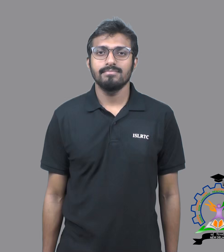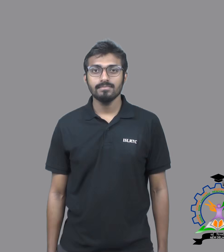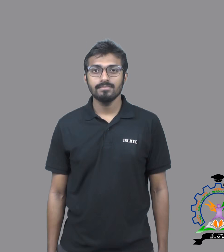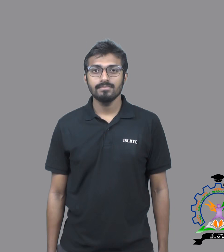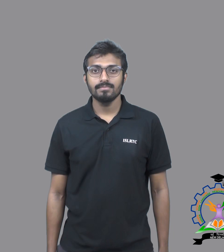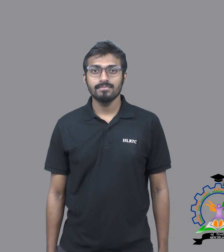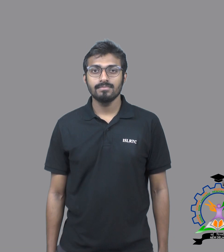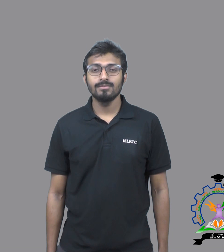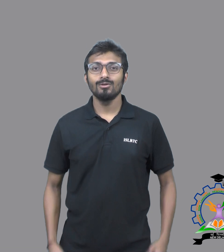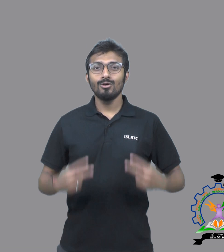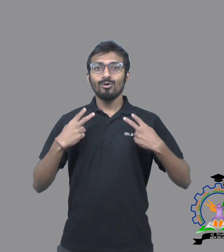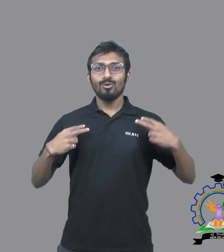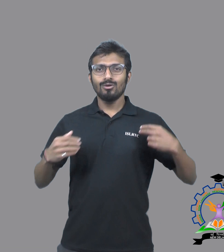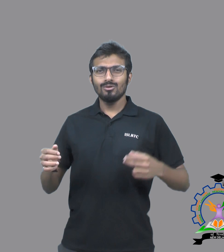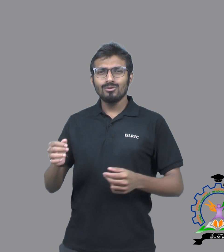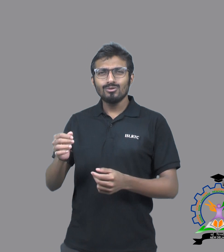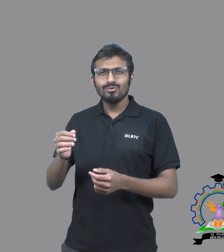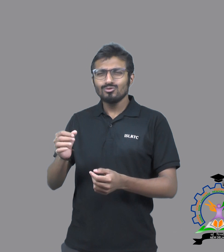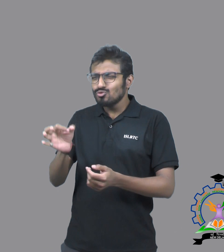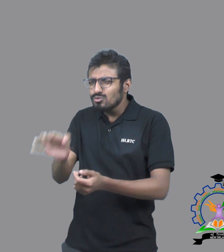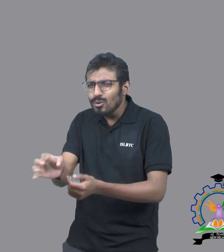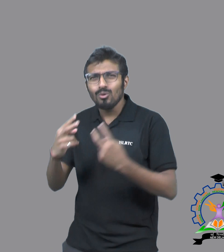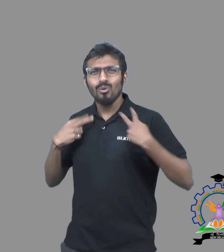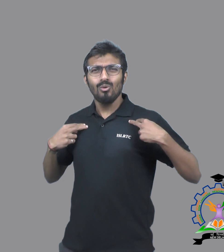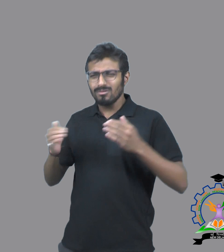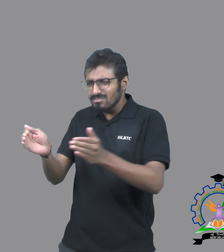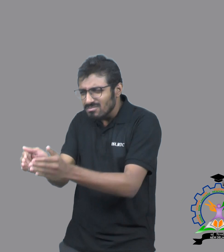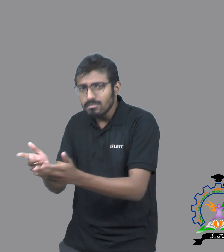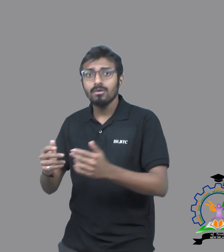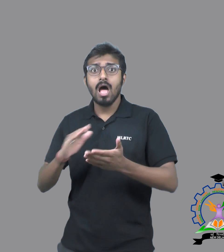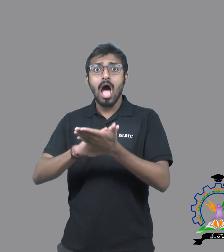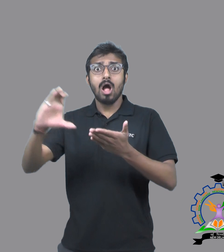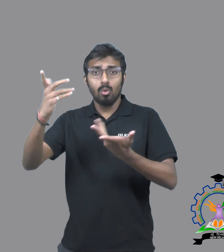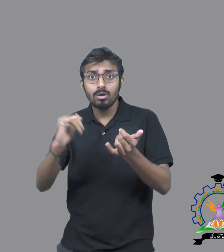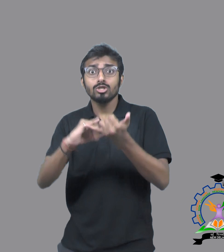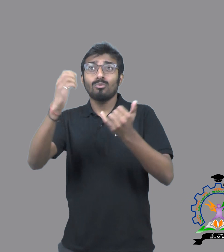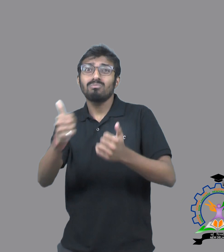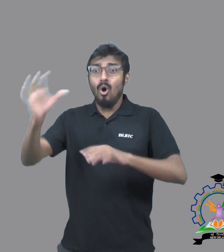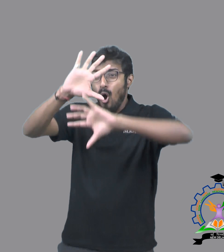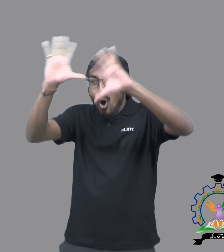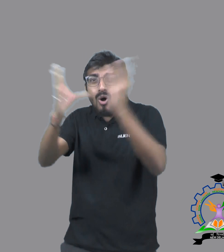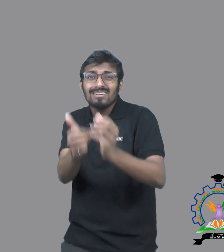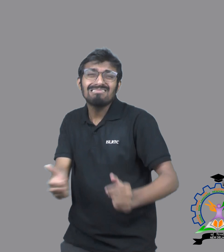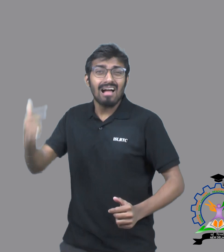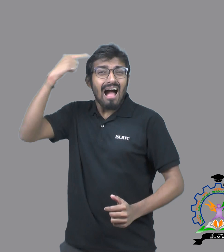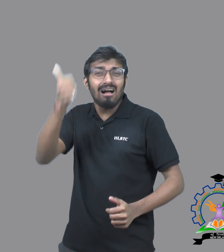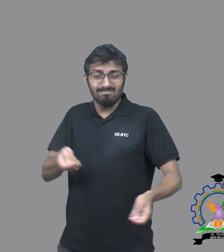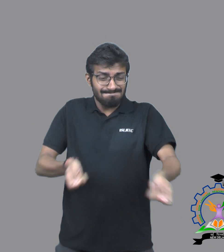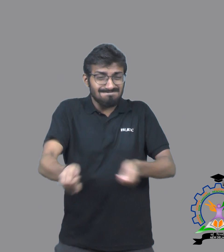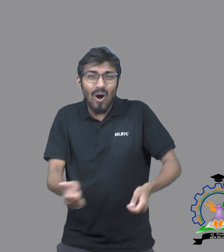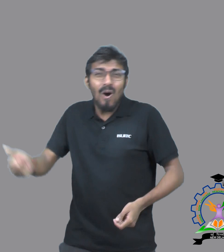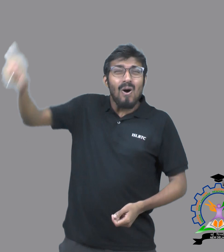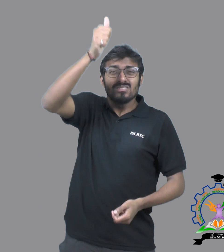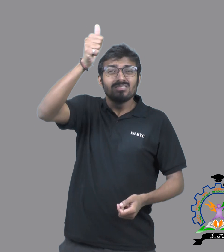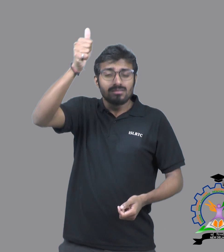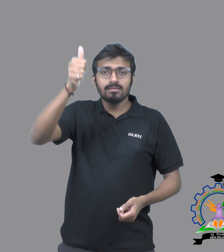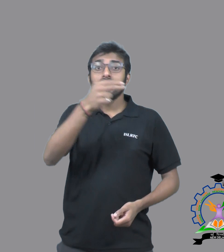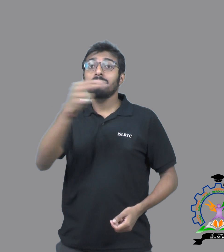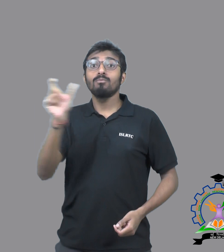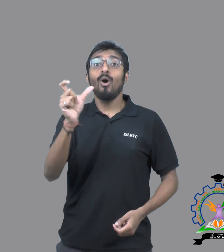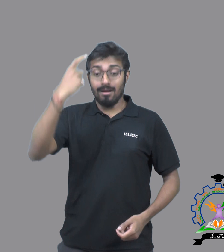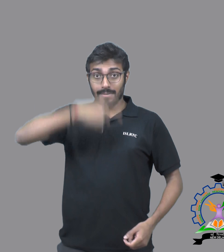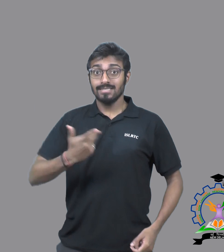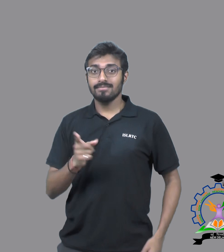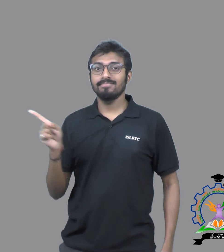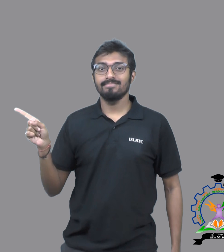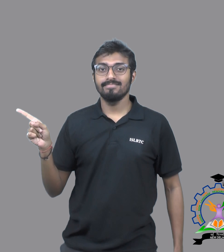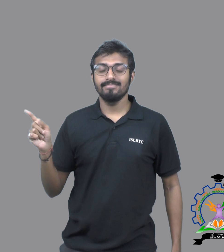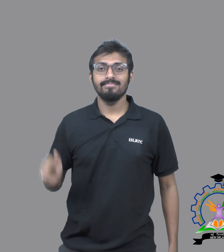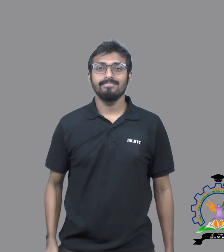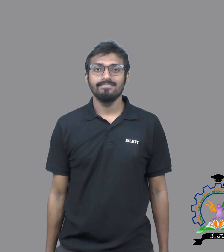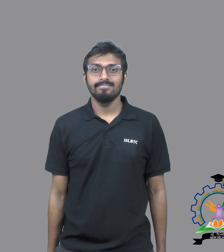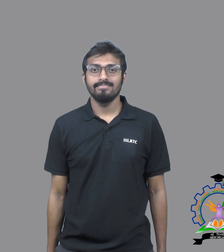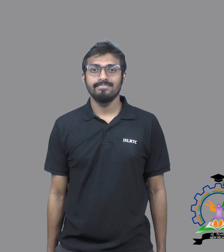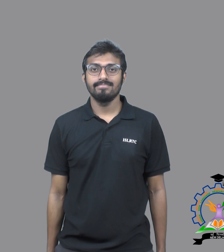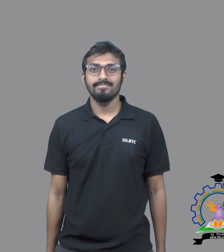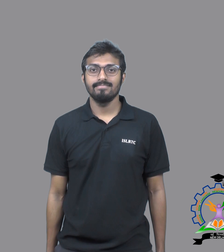Chief Justice